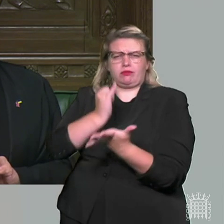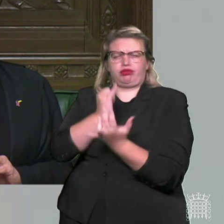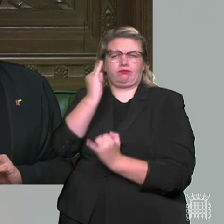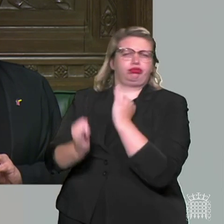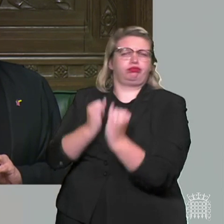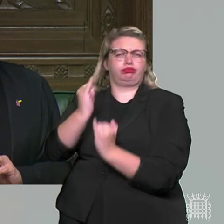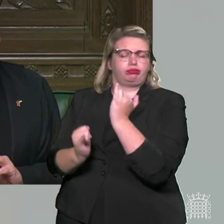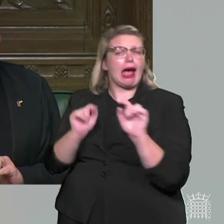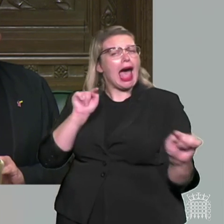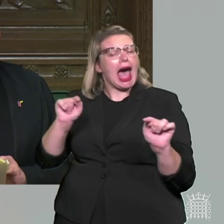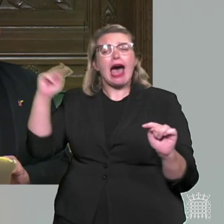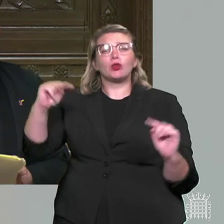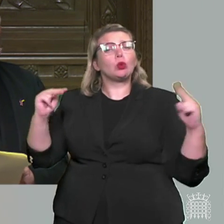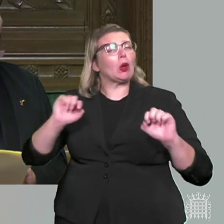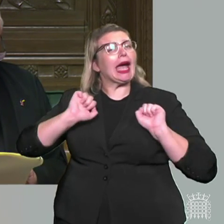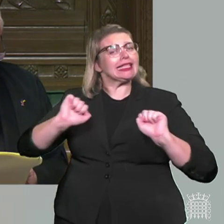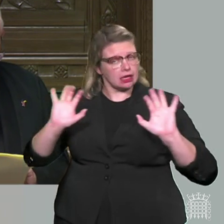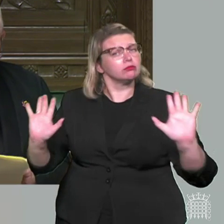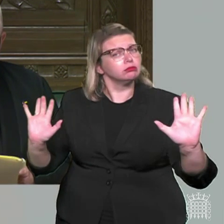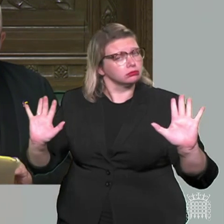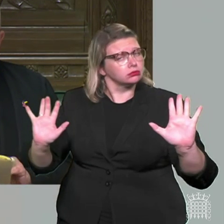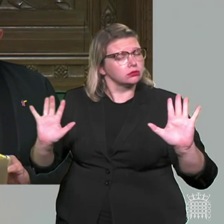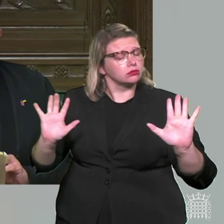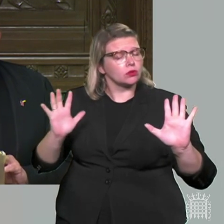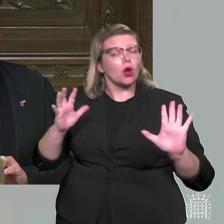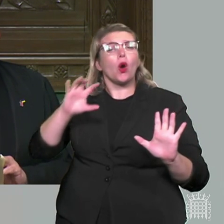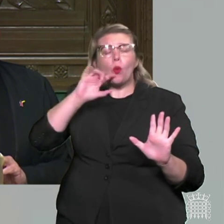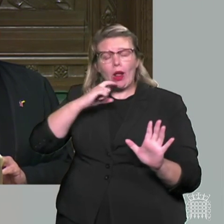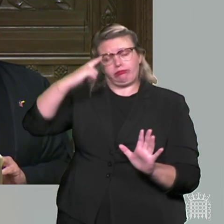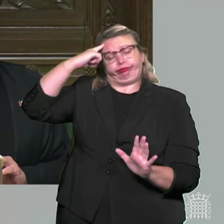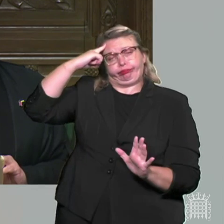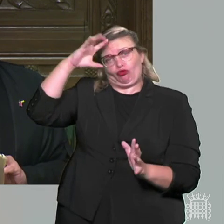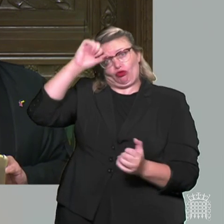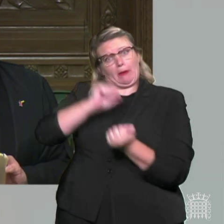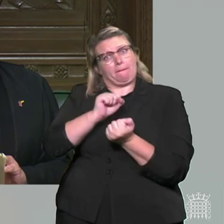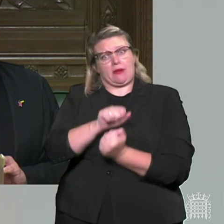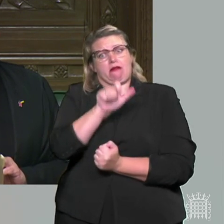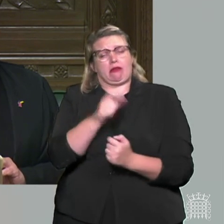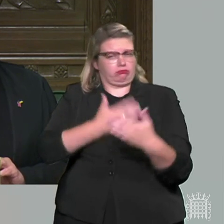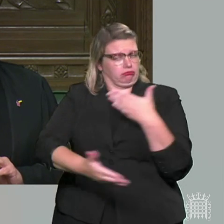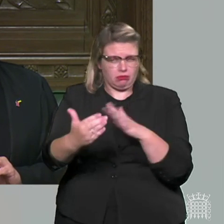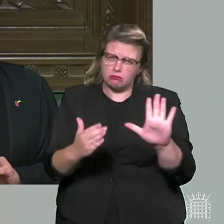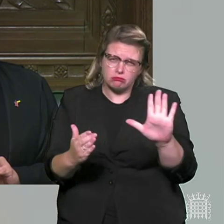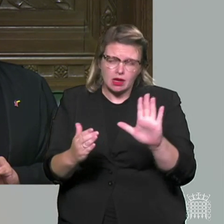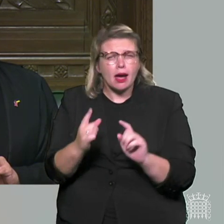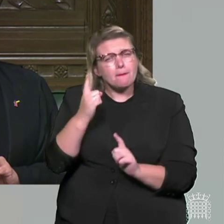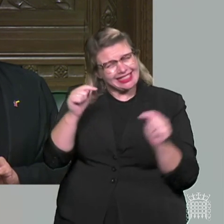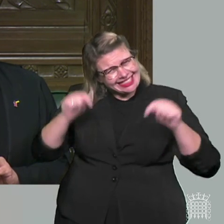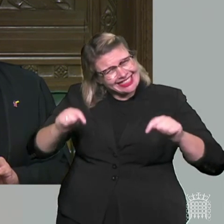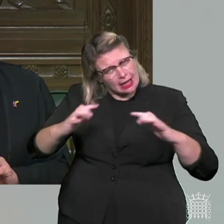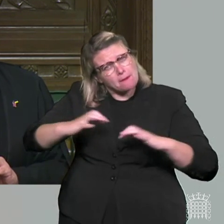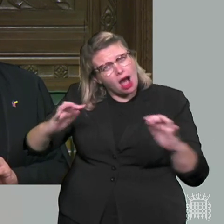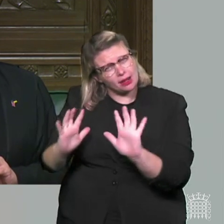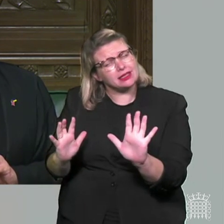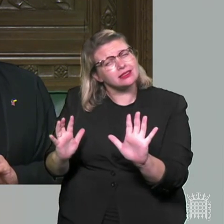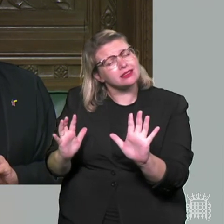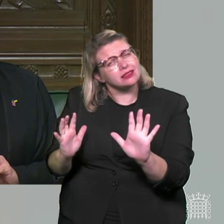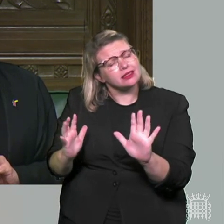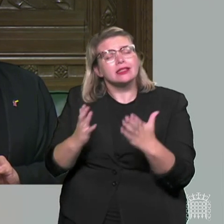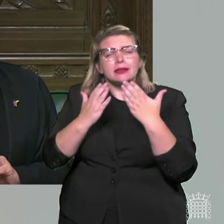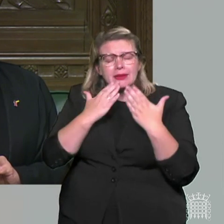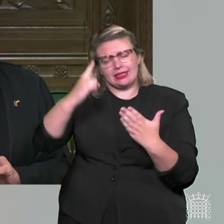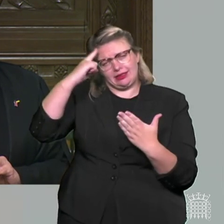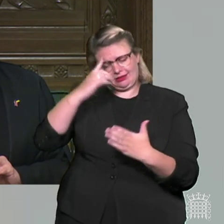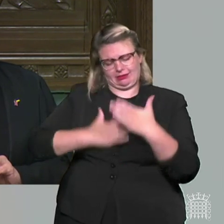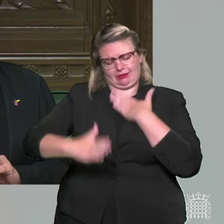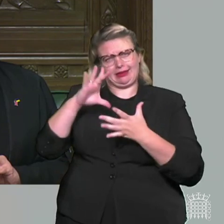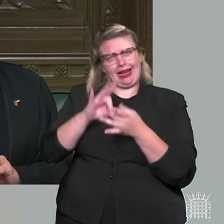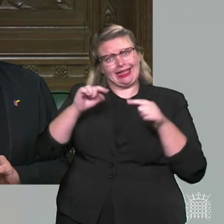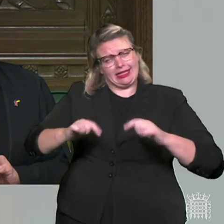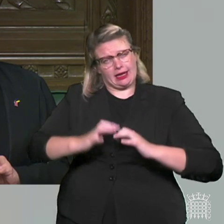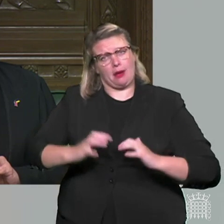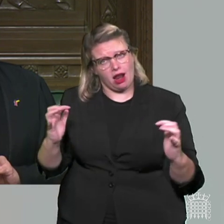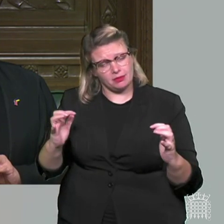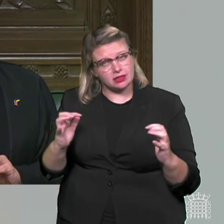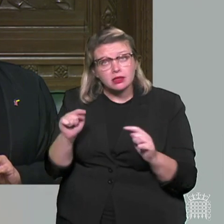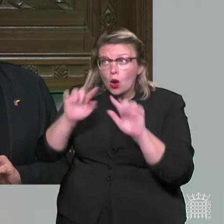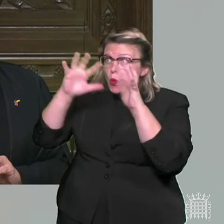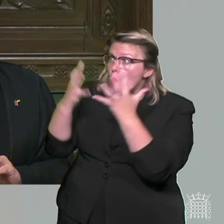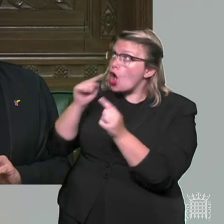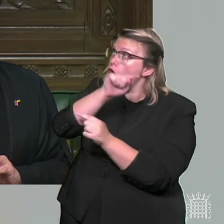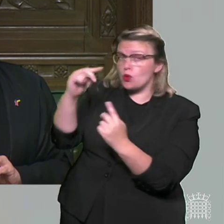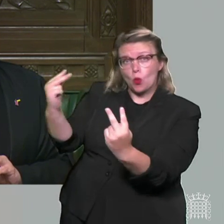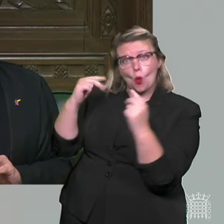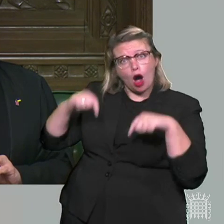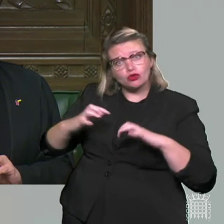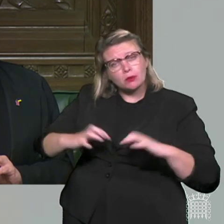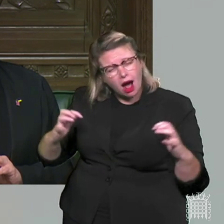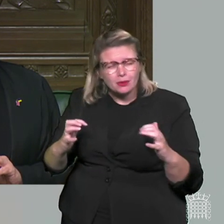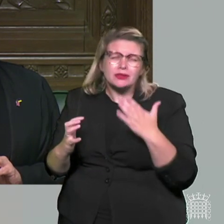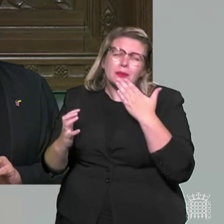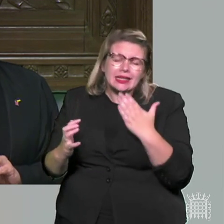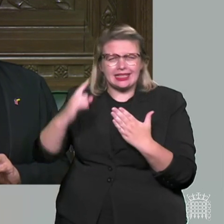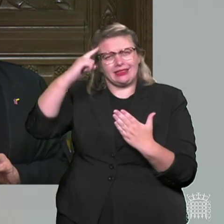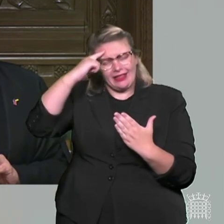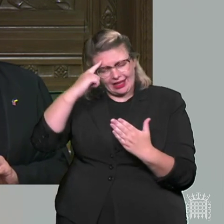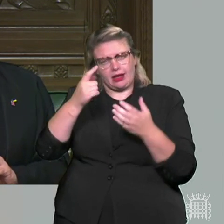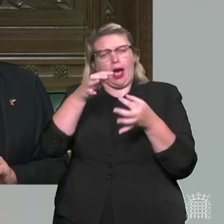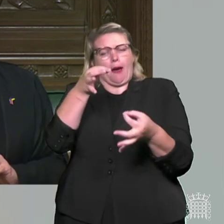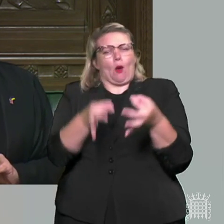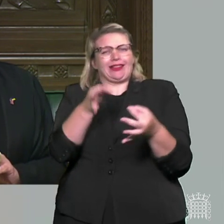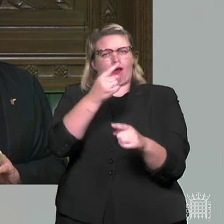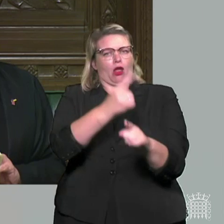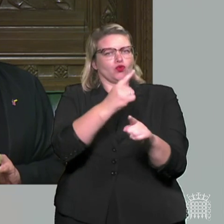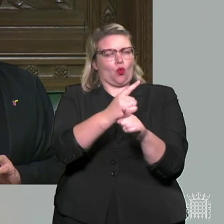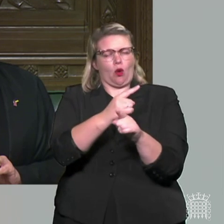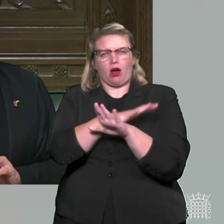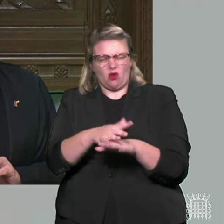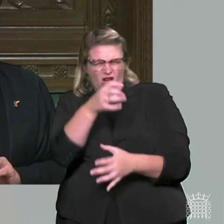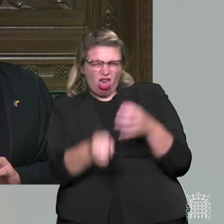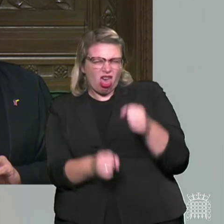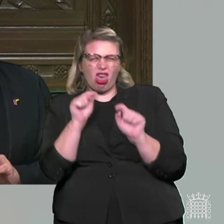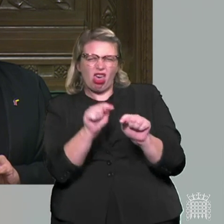We as a Government remain determined to help build a better shared future for all the people of Northern Ireland.